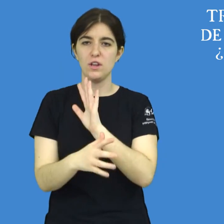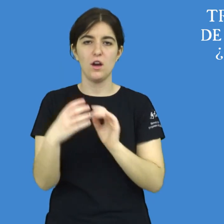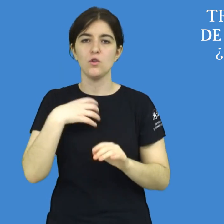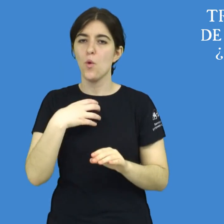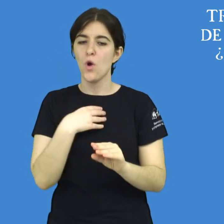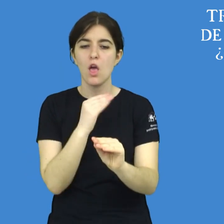poder